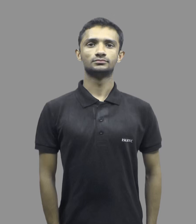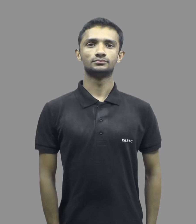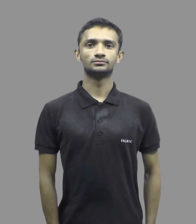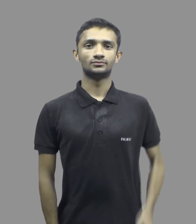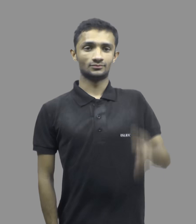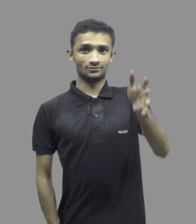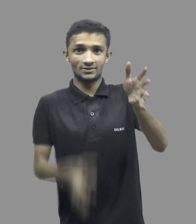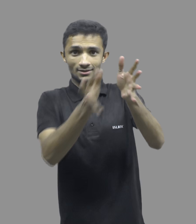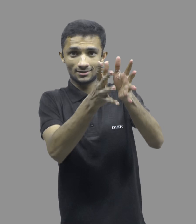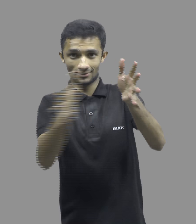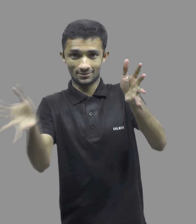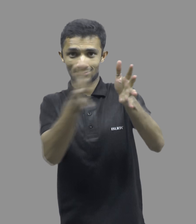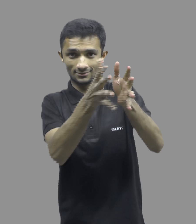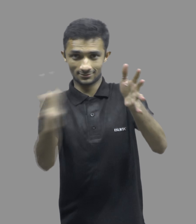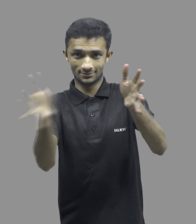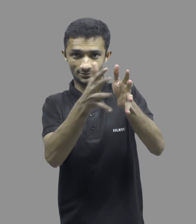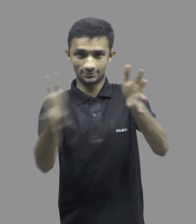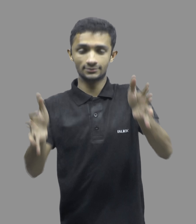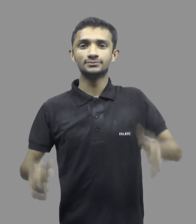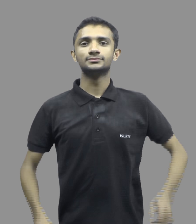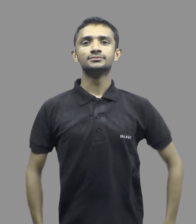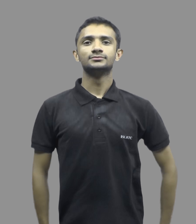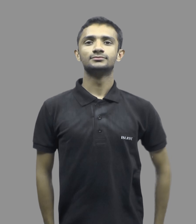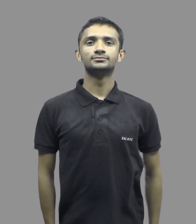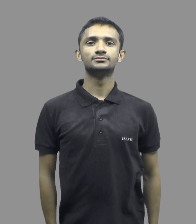Radiation